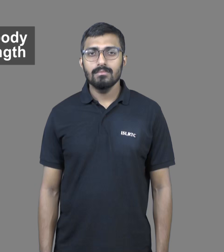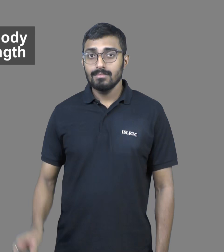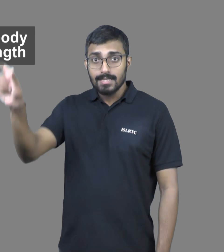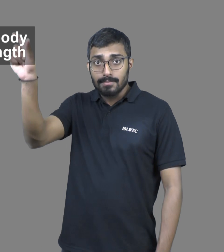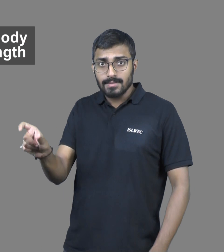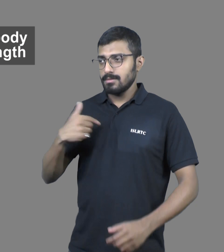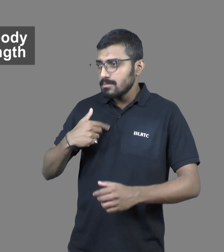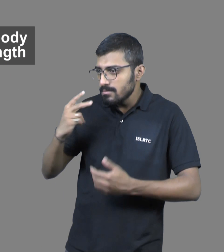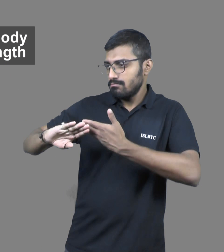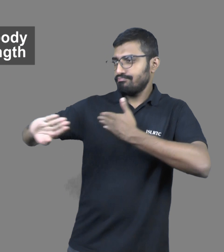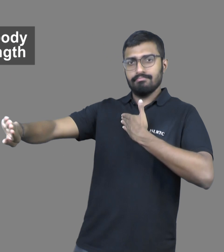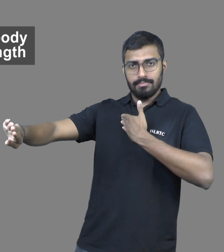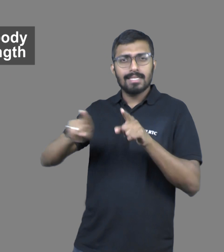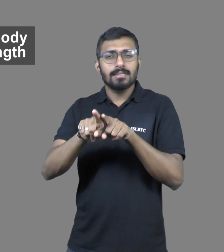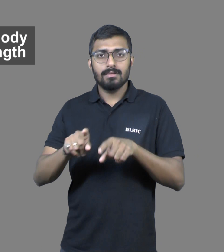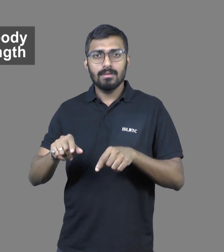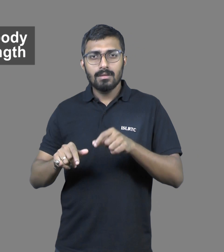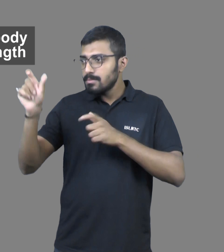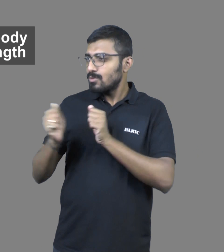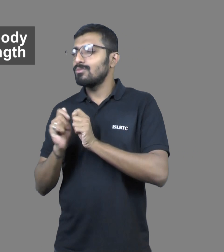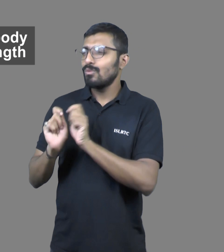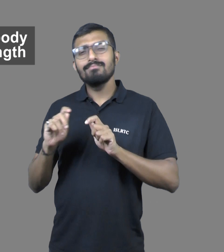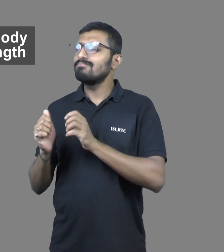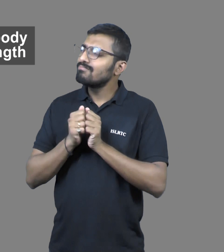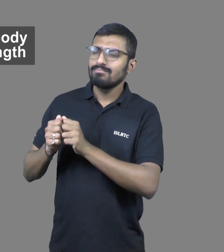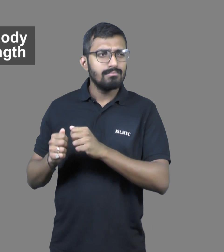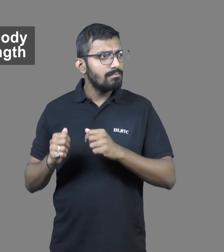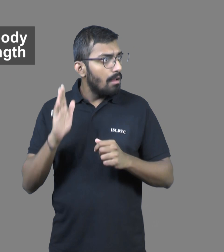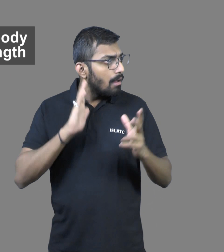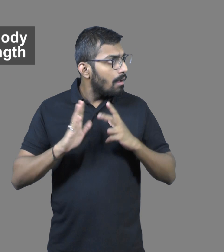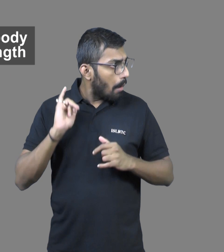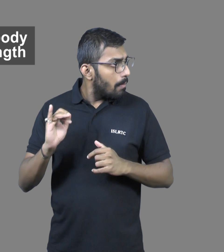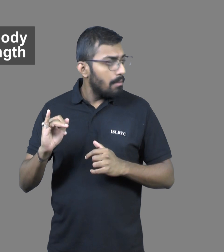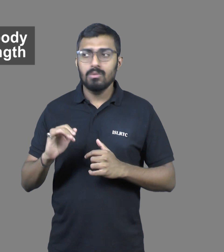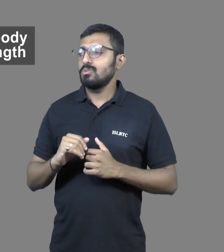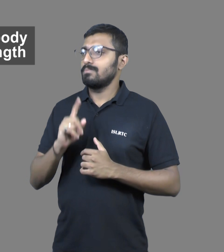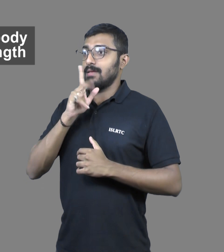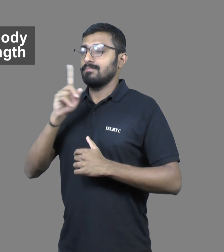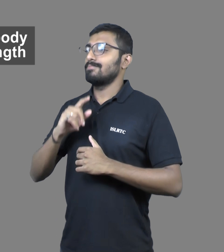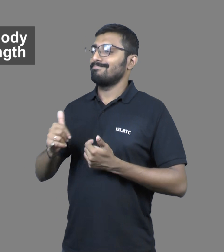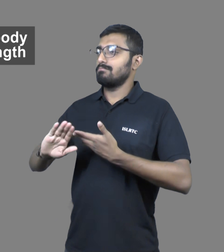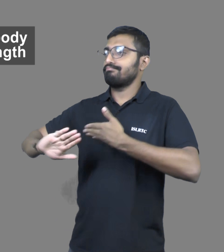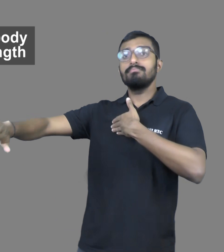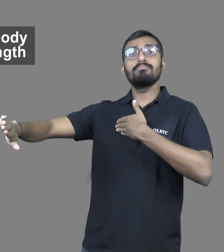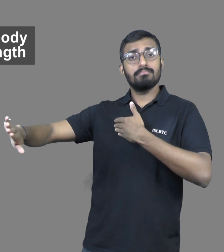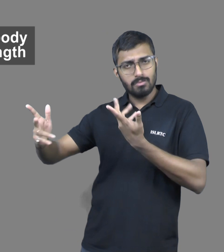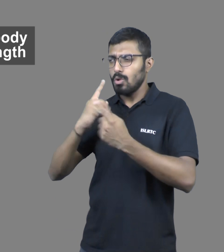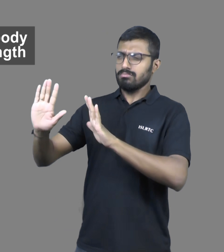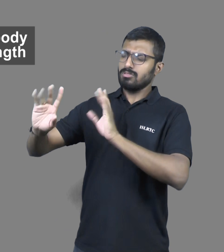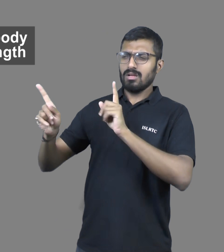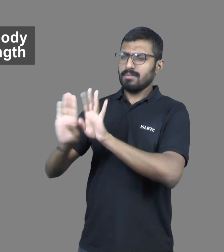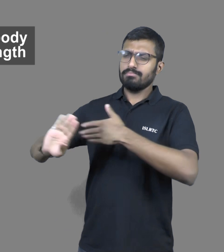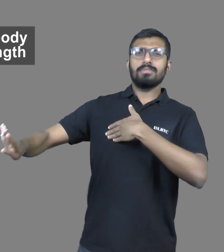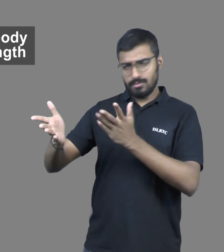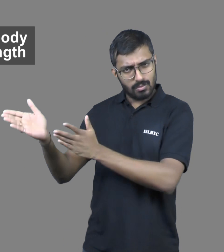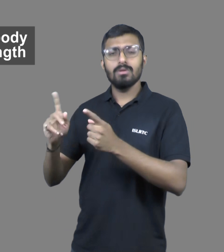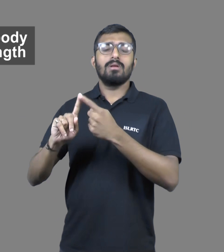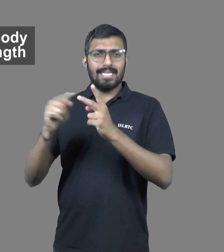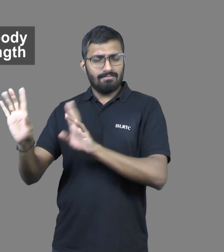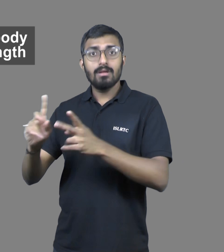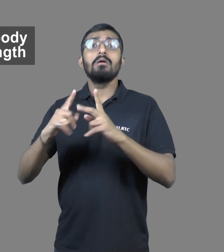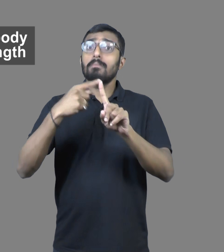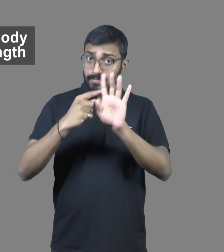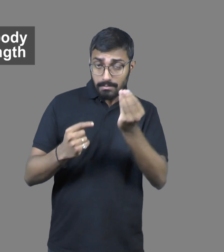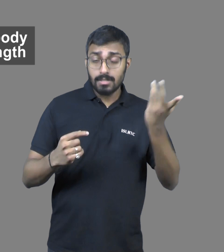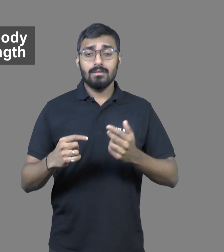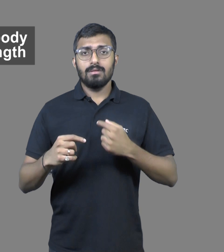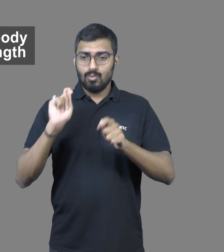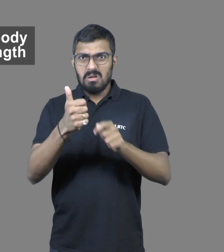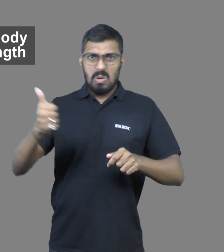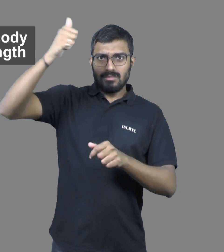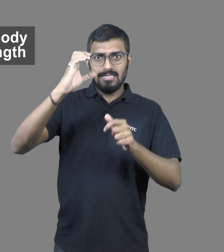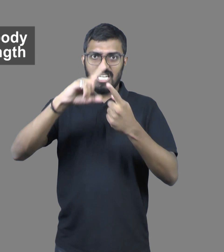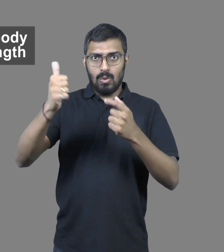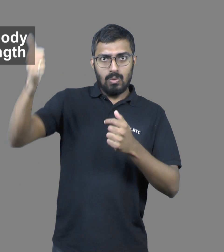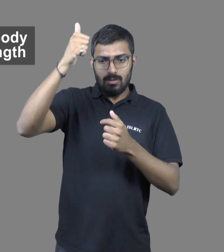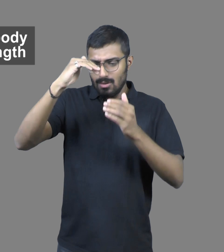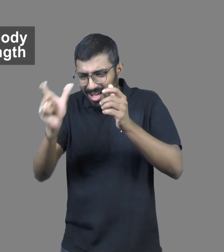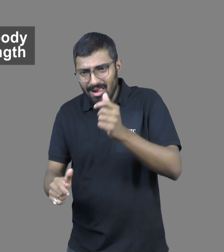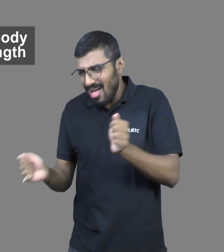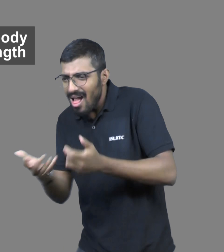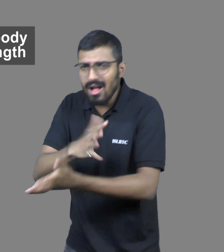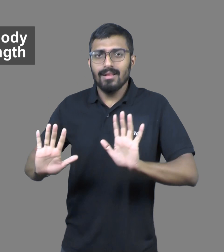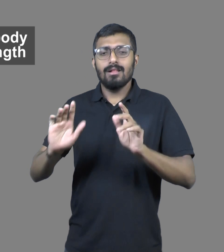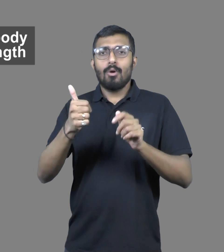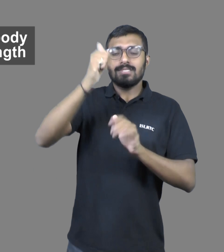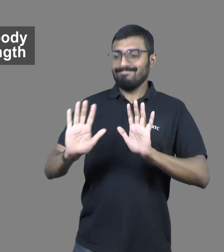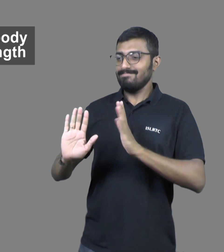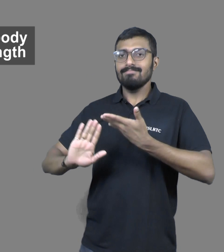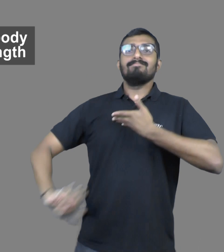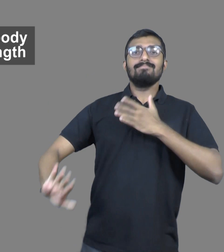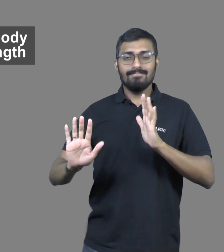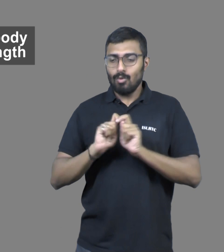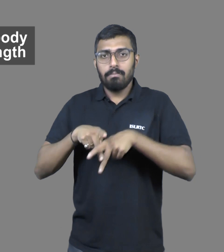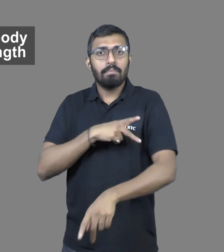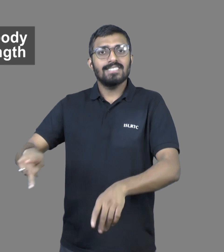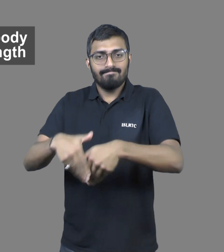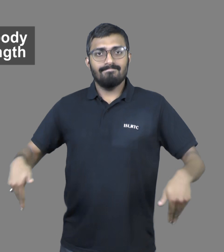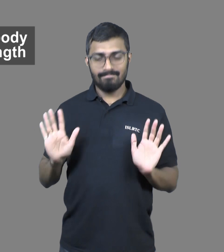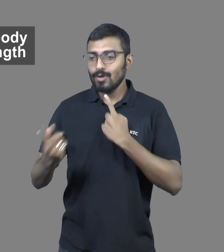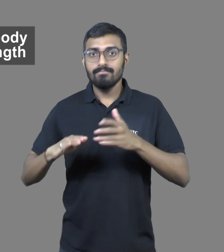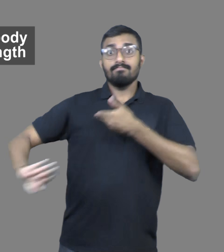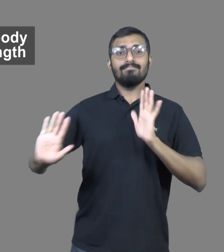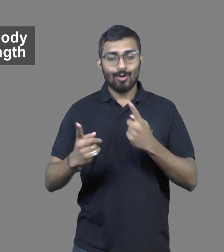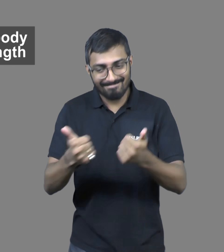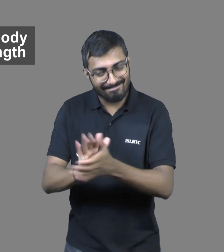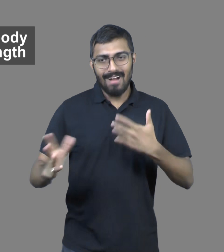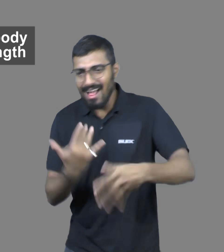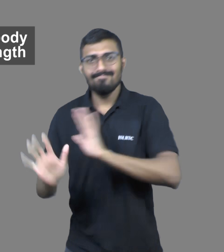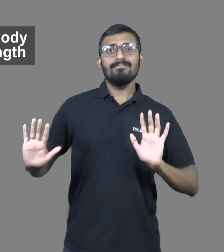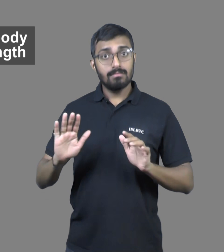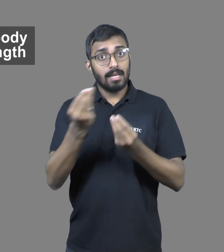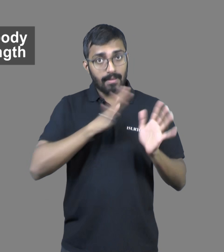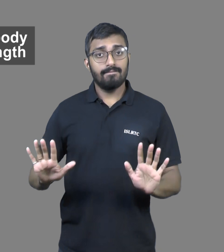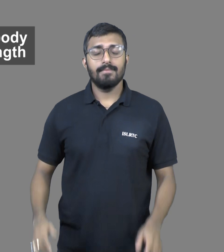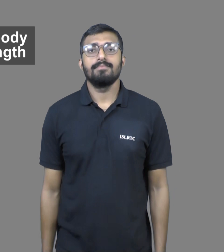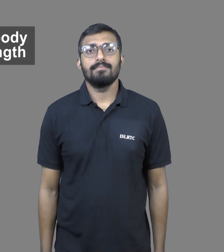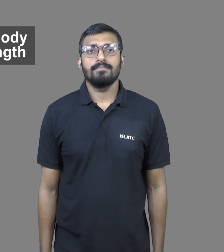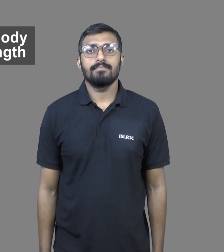Keep Somebody at Arm's Length